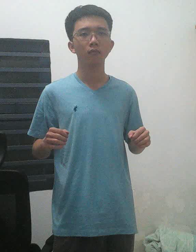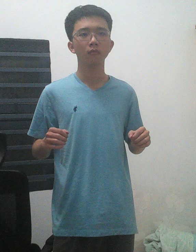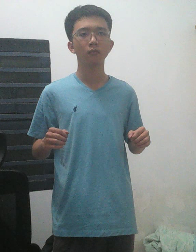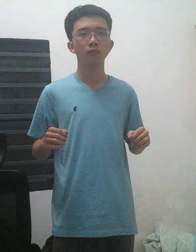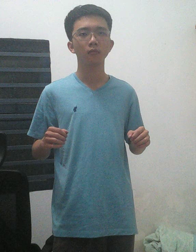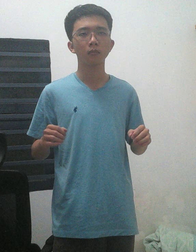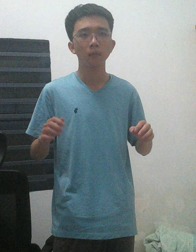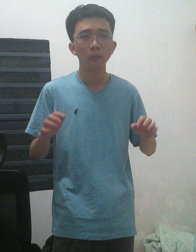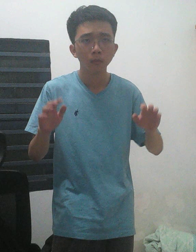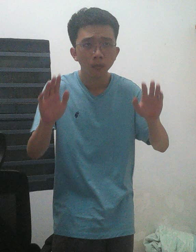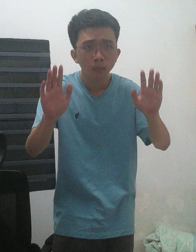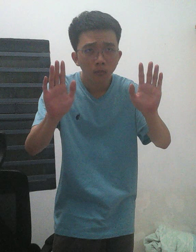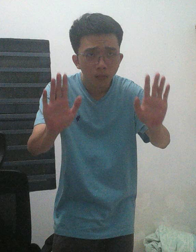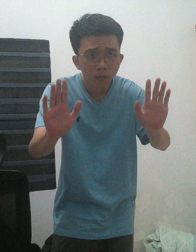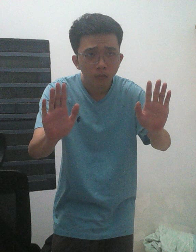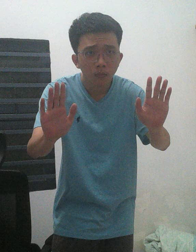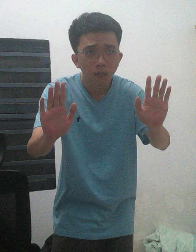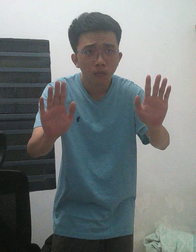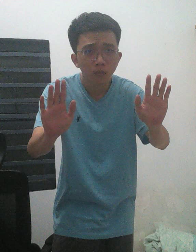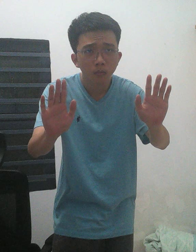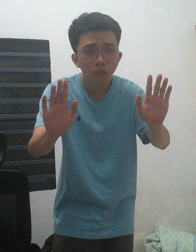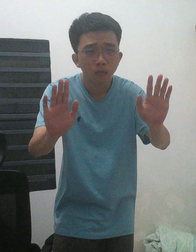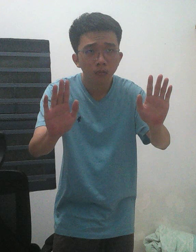dung lai